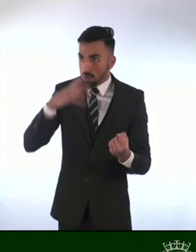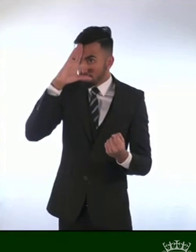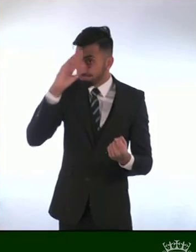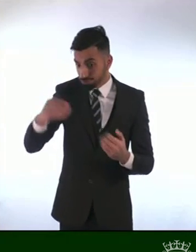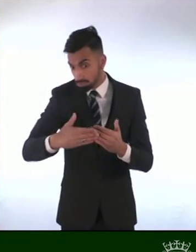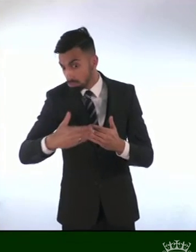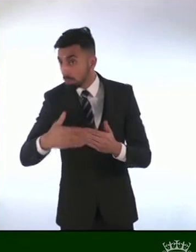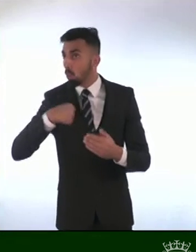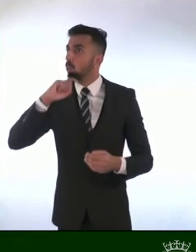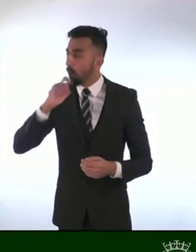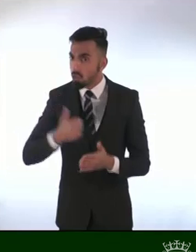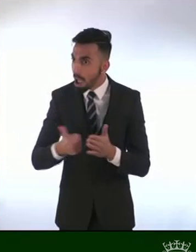If he will visit the Rhondda.